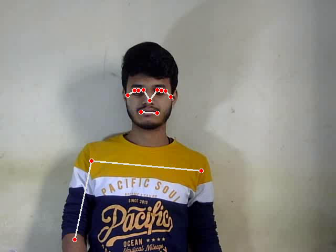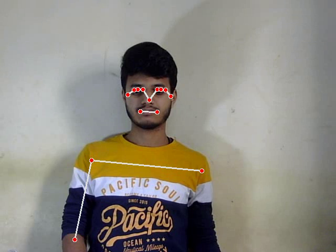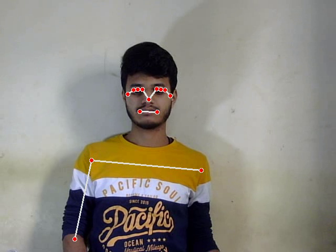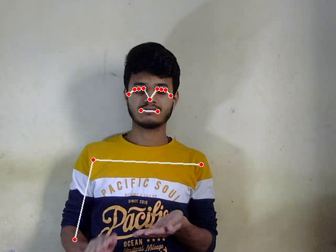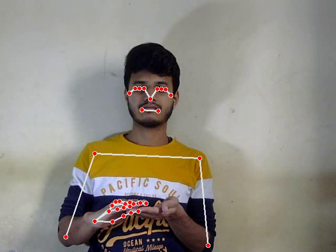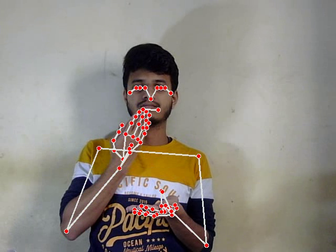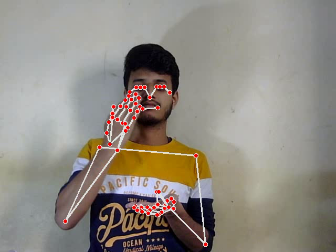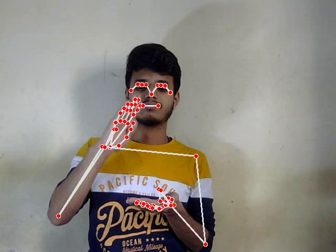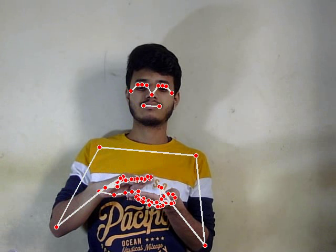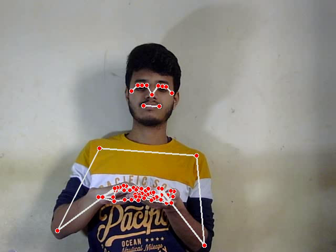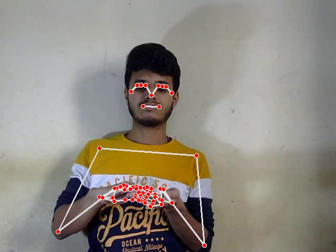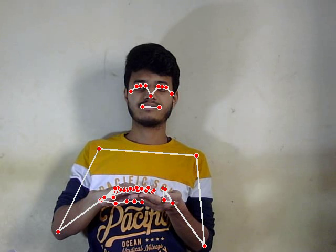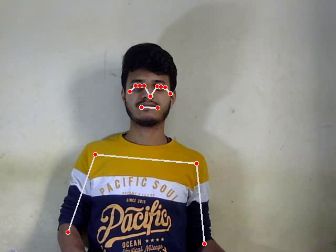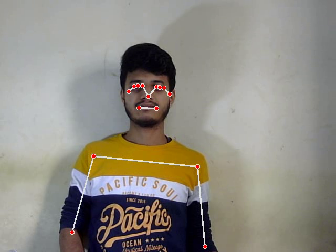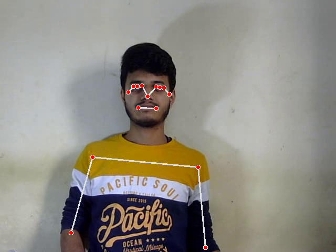bad